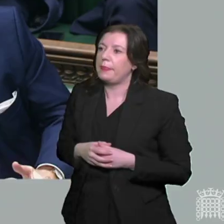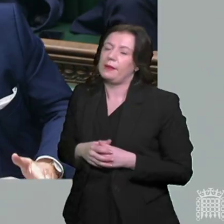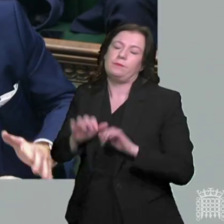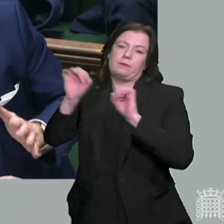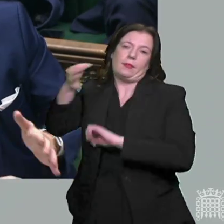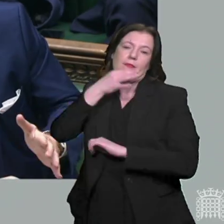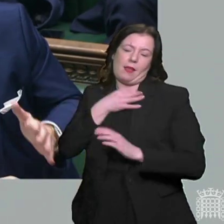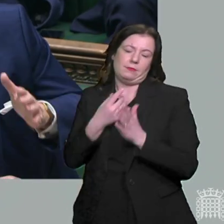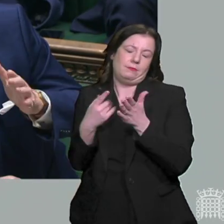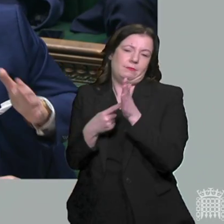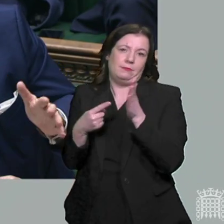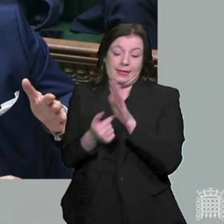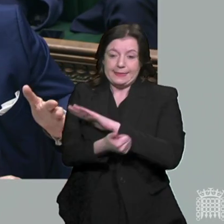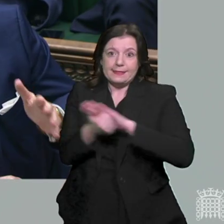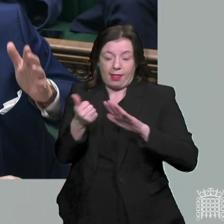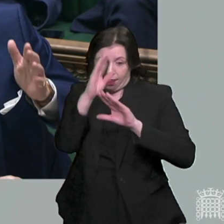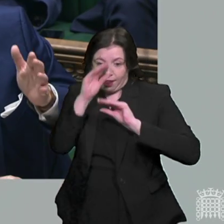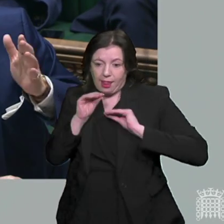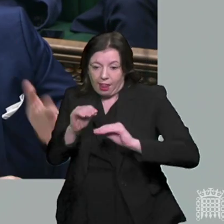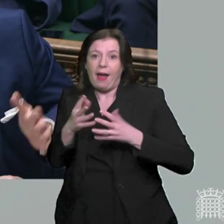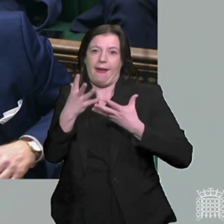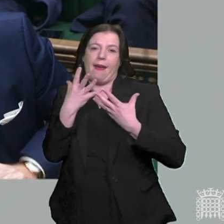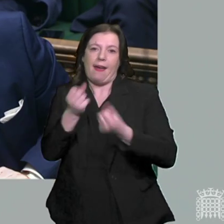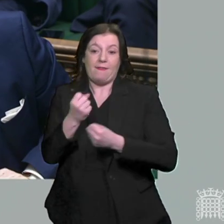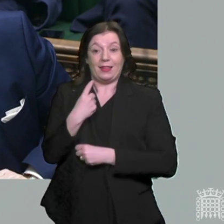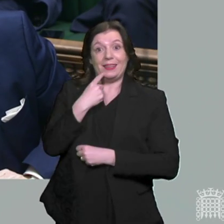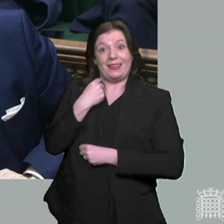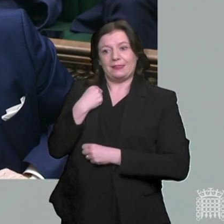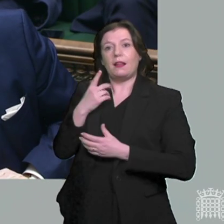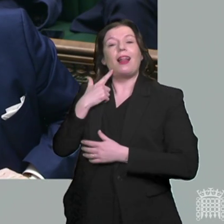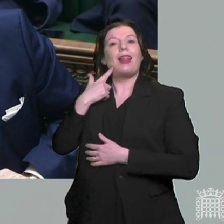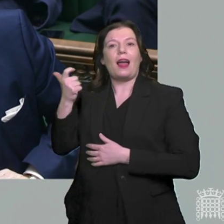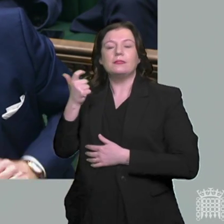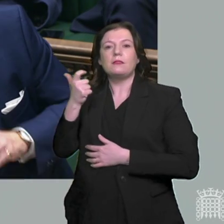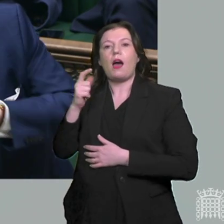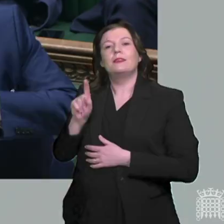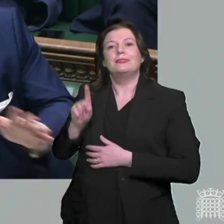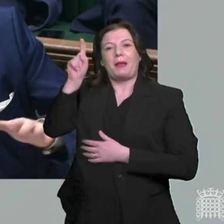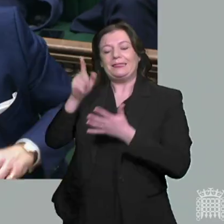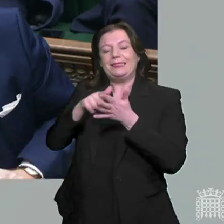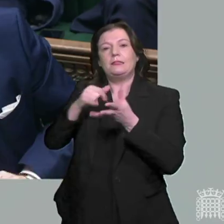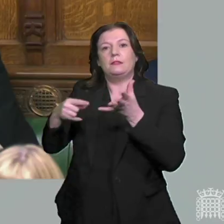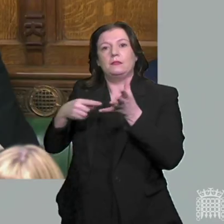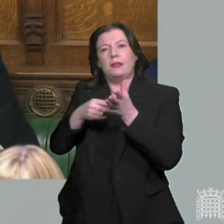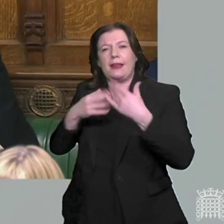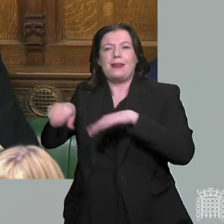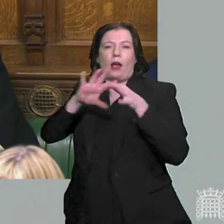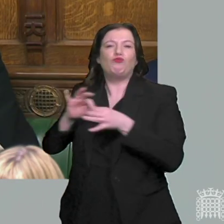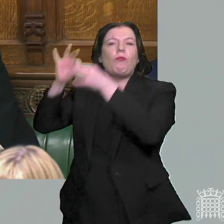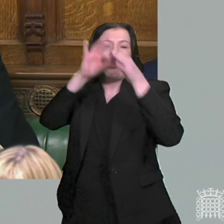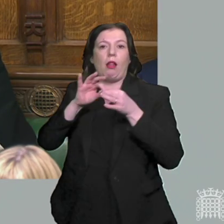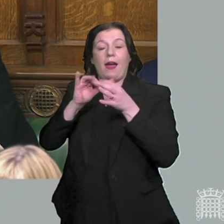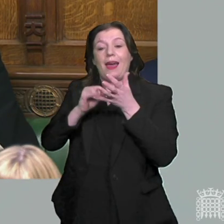All around the country we are growing space clusters. Just yesterday we launched Leicester Space East, which is part of the national network.